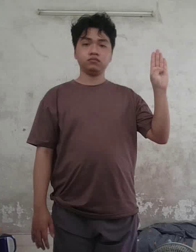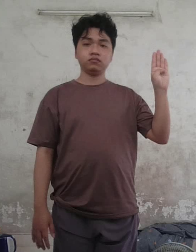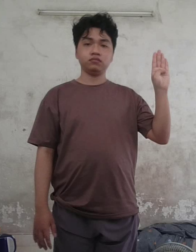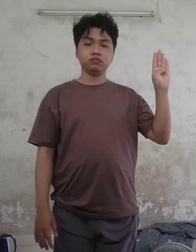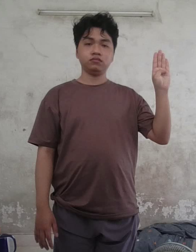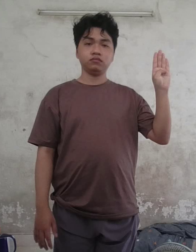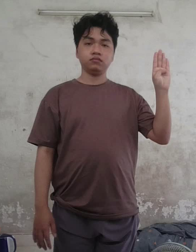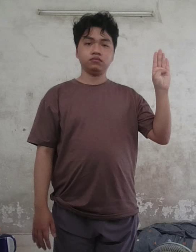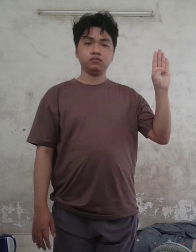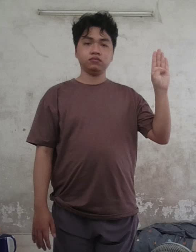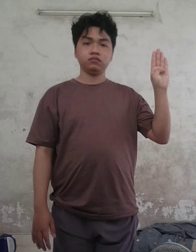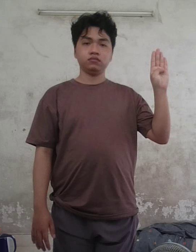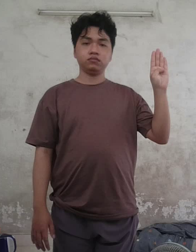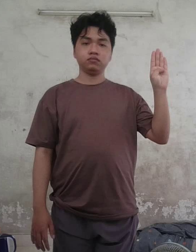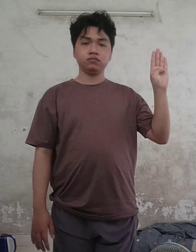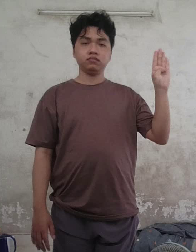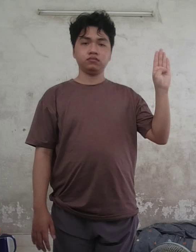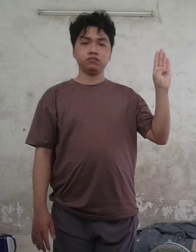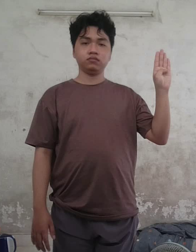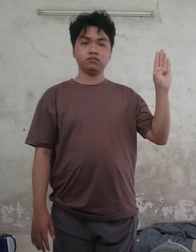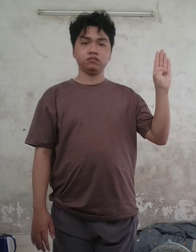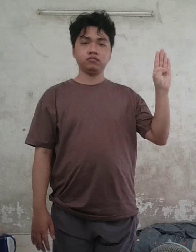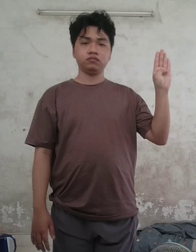b